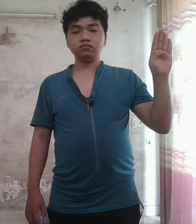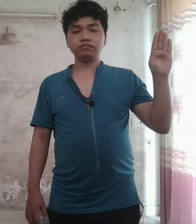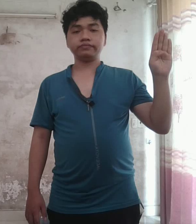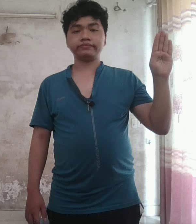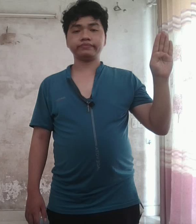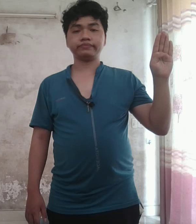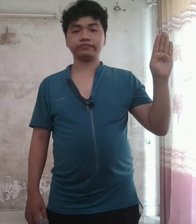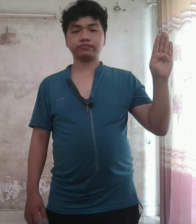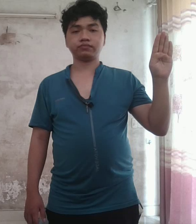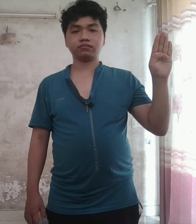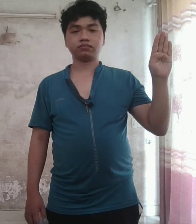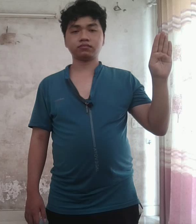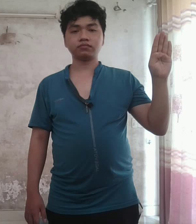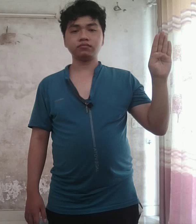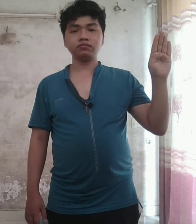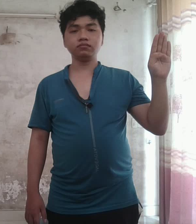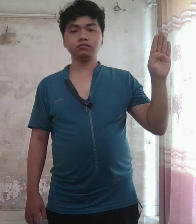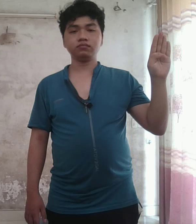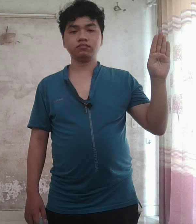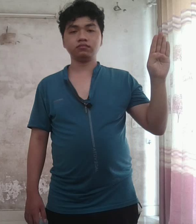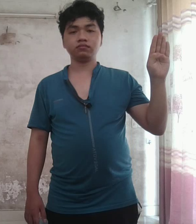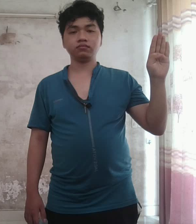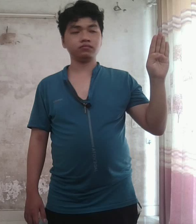b